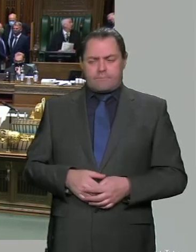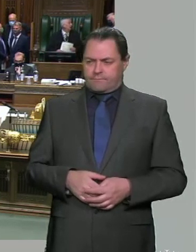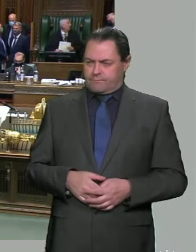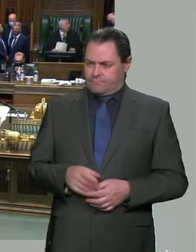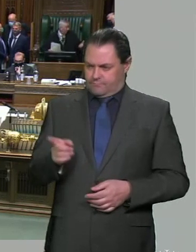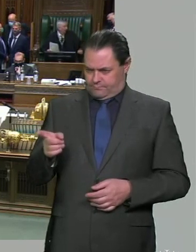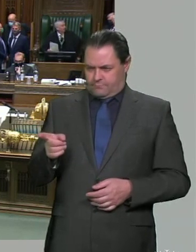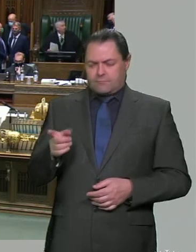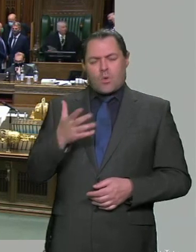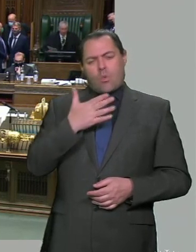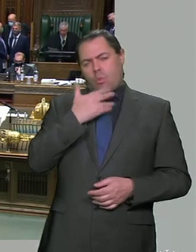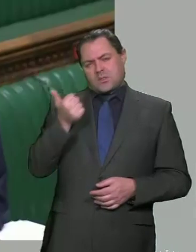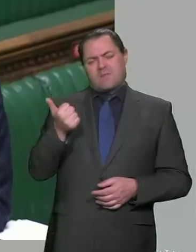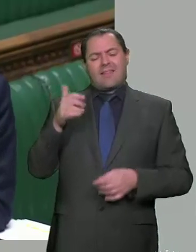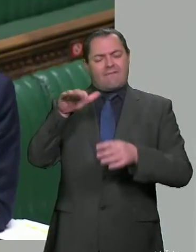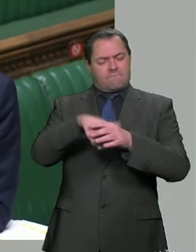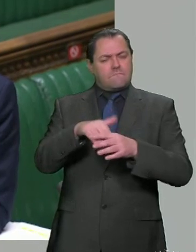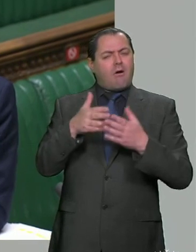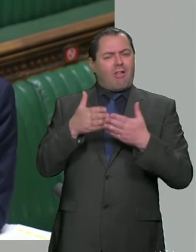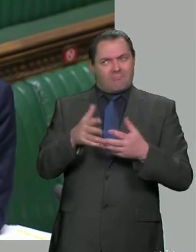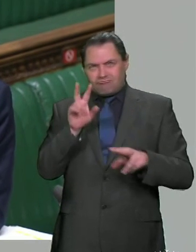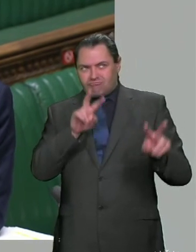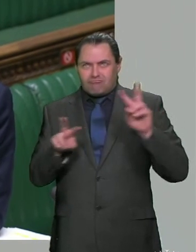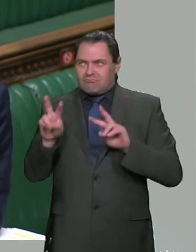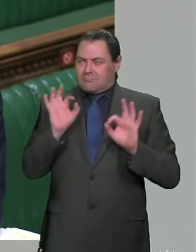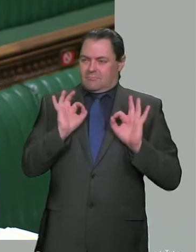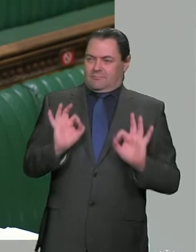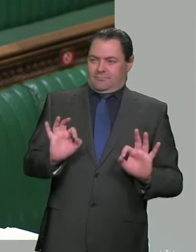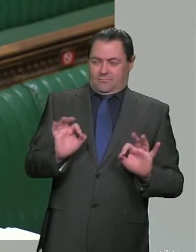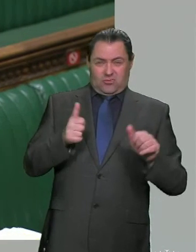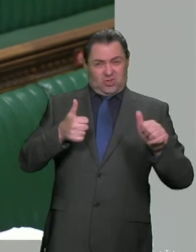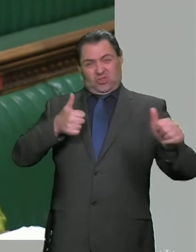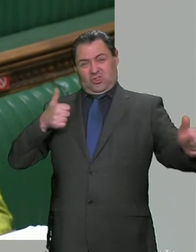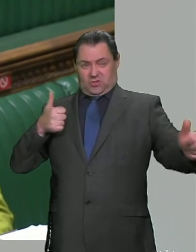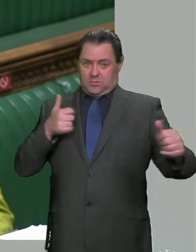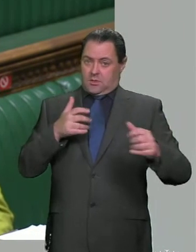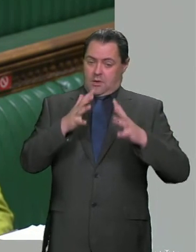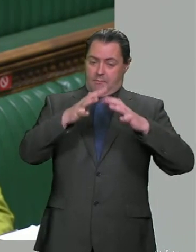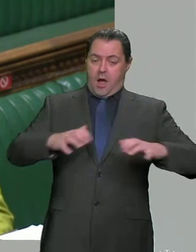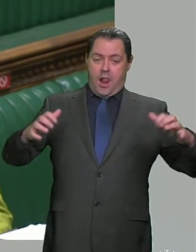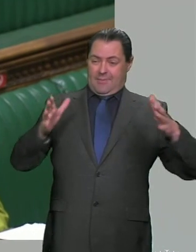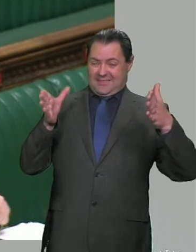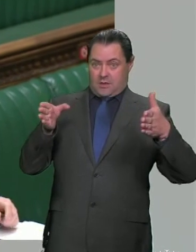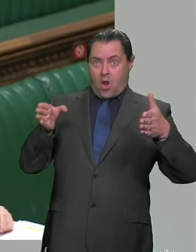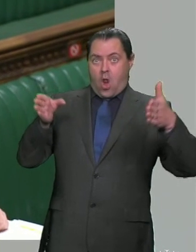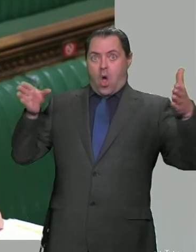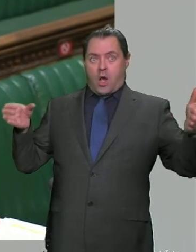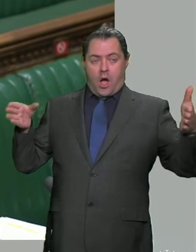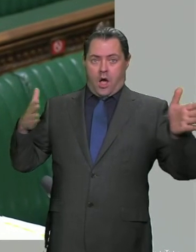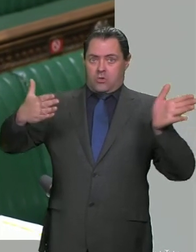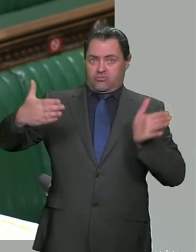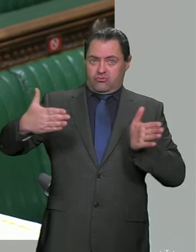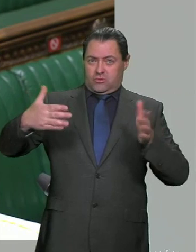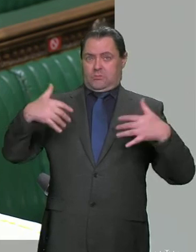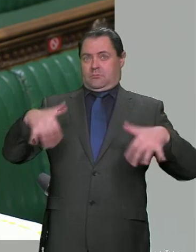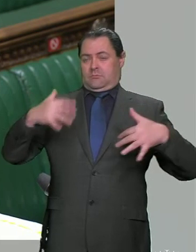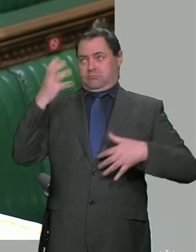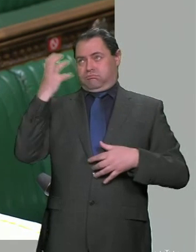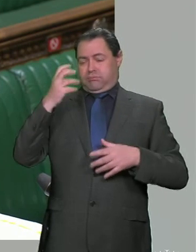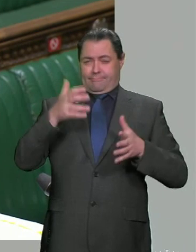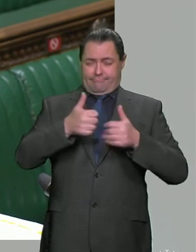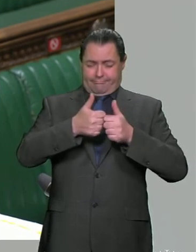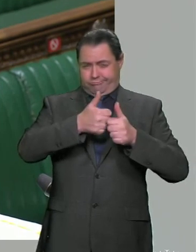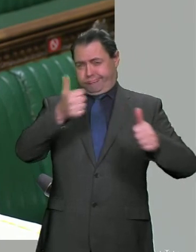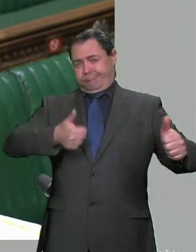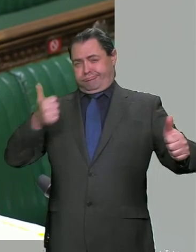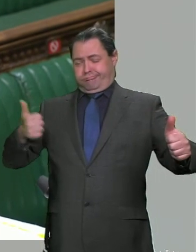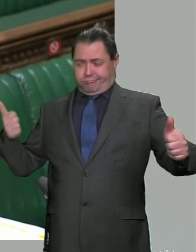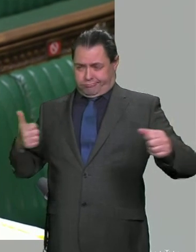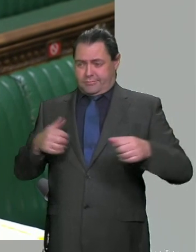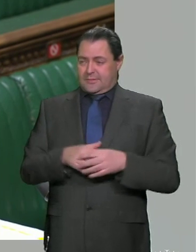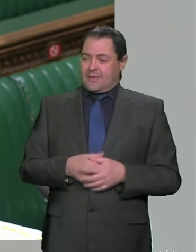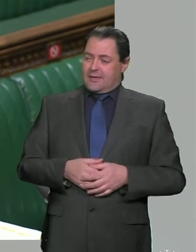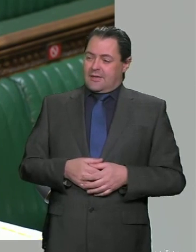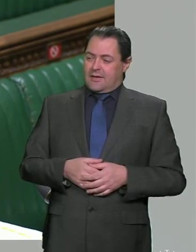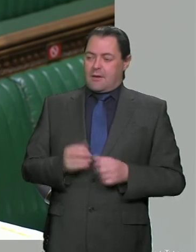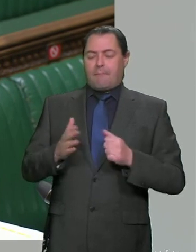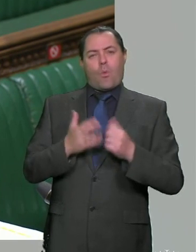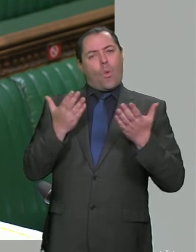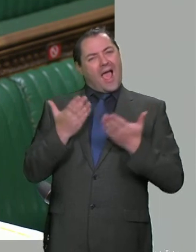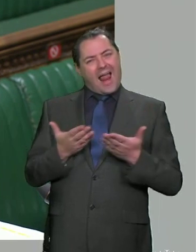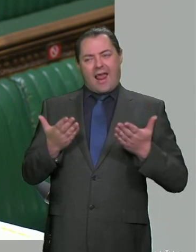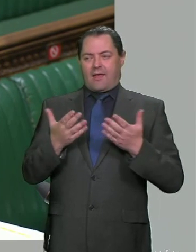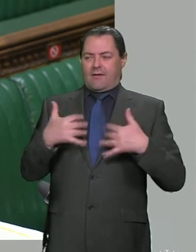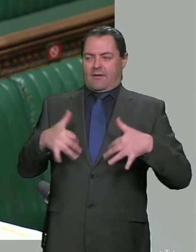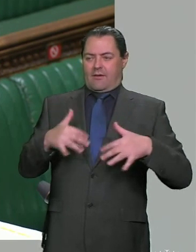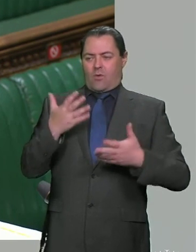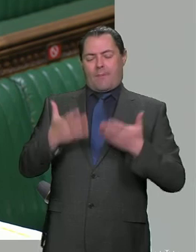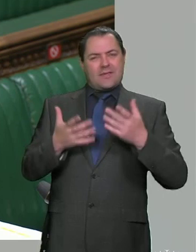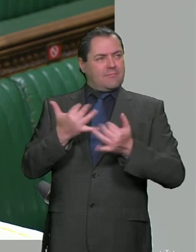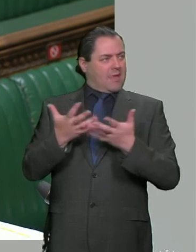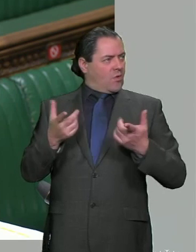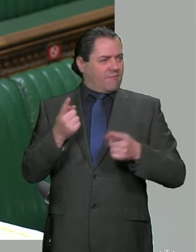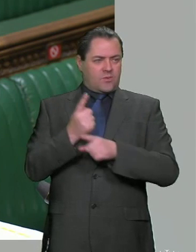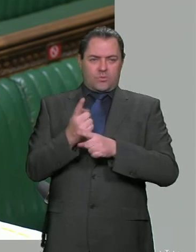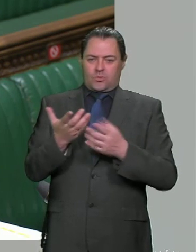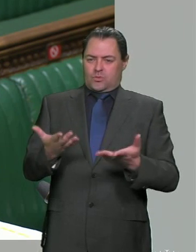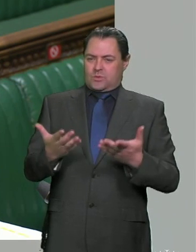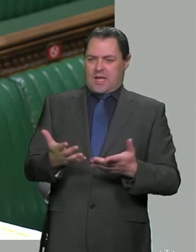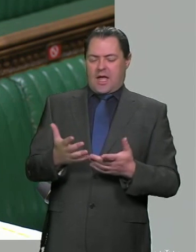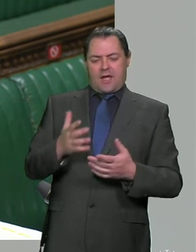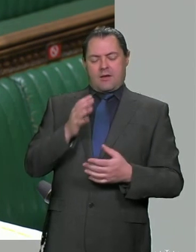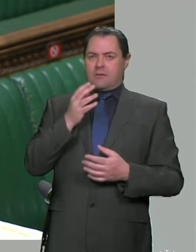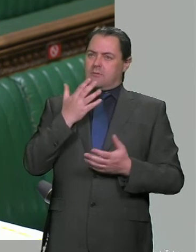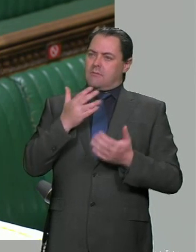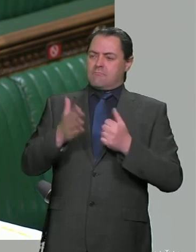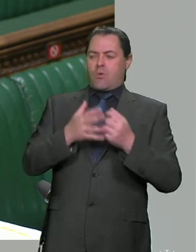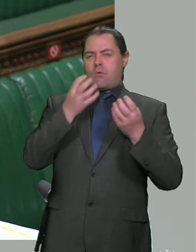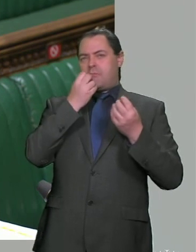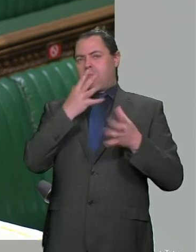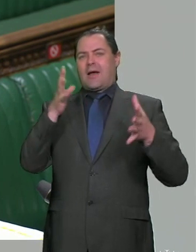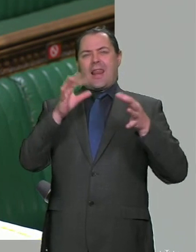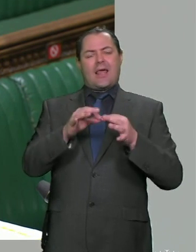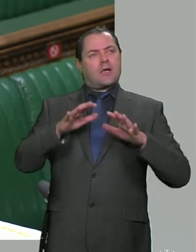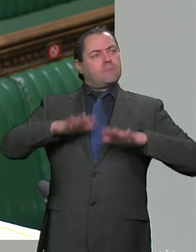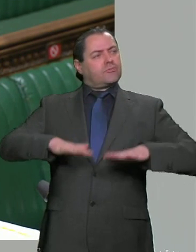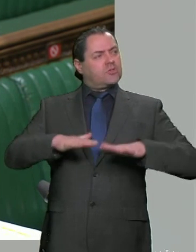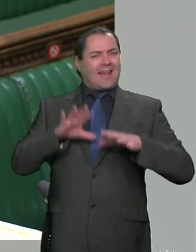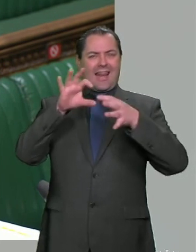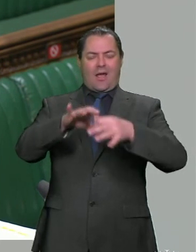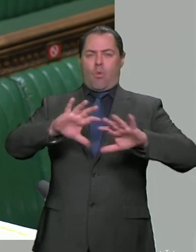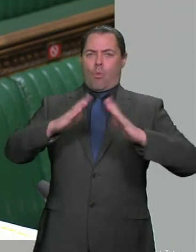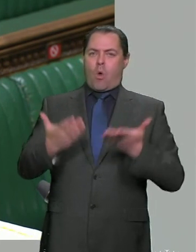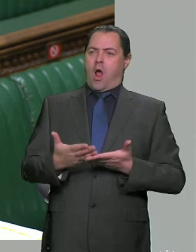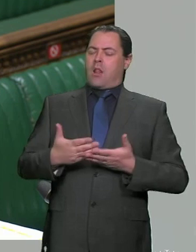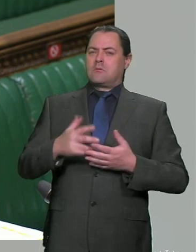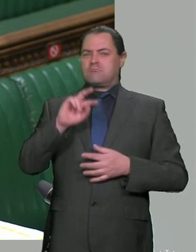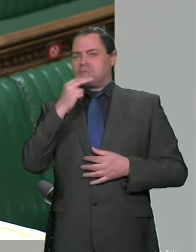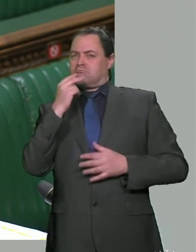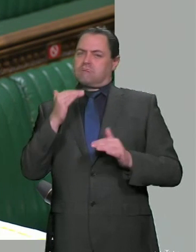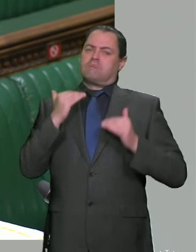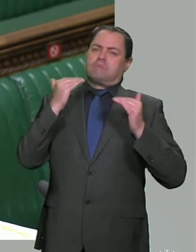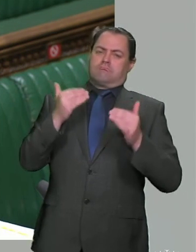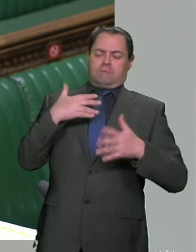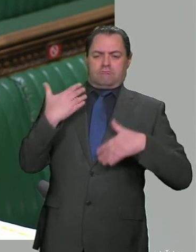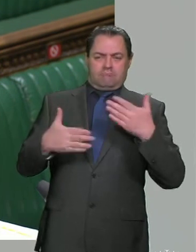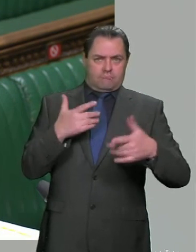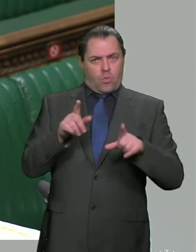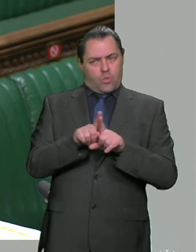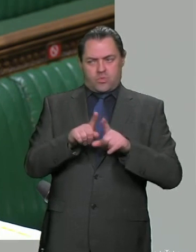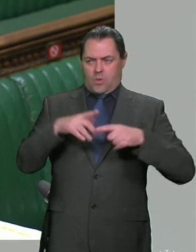It was fantastic to be on board the HMS Queen Elizabeth, which is a vessel longer than the Palace of Westminster, and forms a more eloquent statement, in many ways, than many of the speeches and interventions that we have heard this afternoon, about Britain’s role in the world and our determination to expand shipbuilding